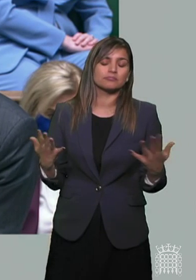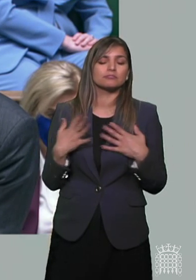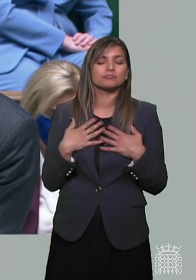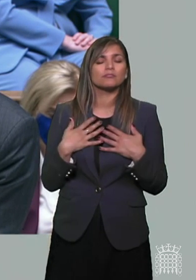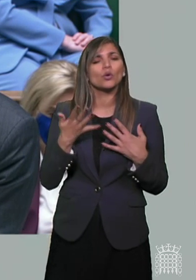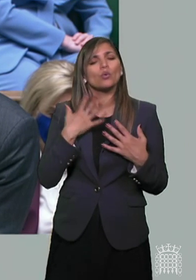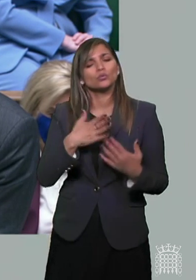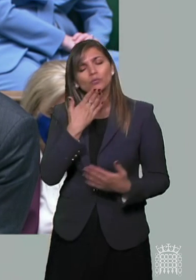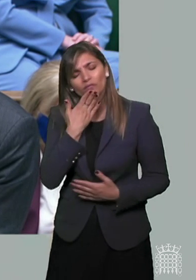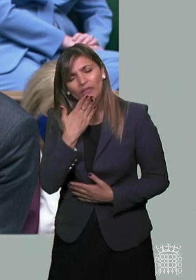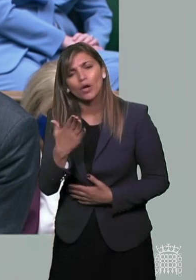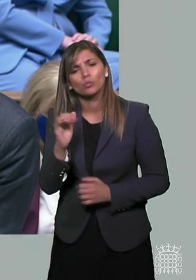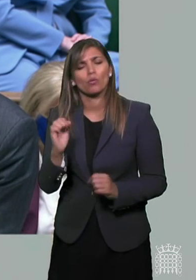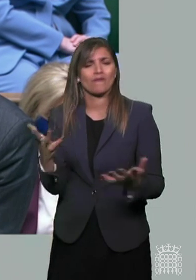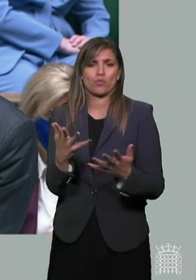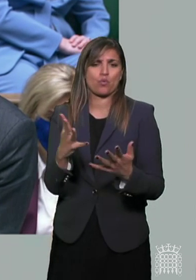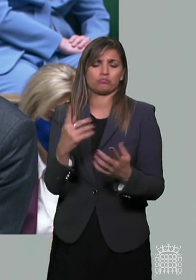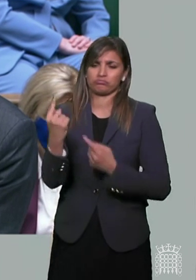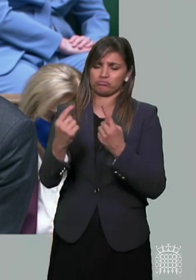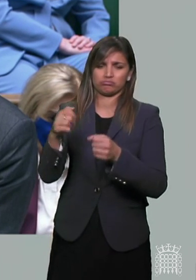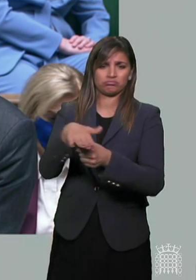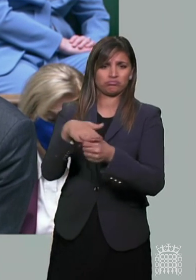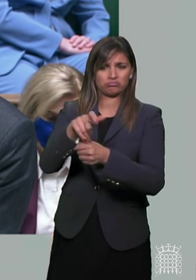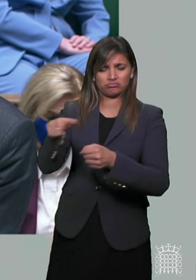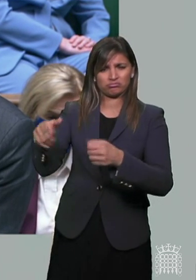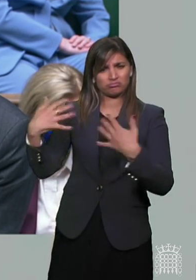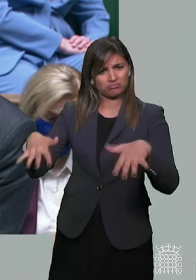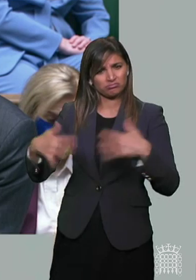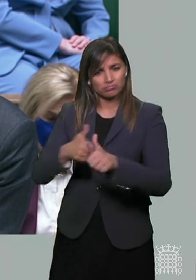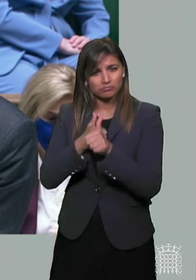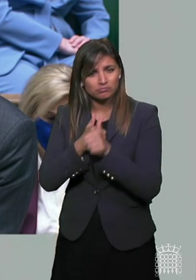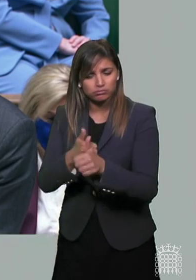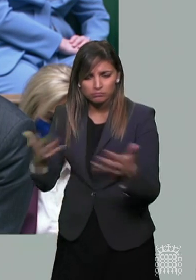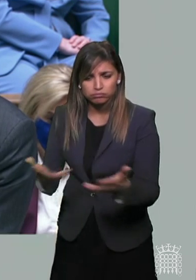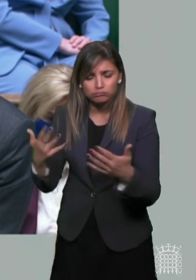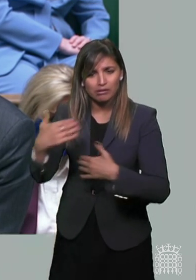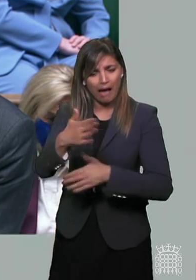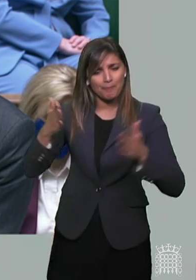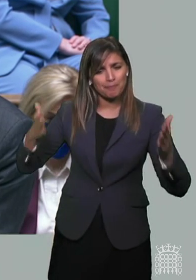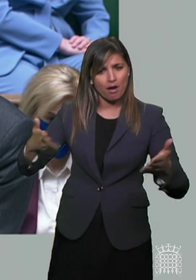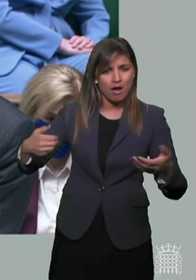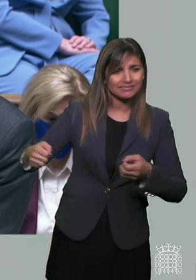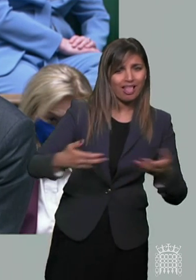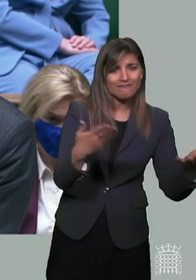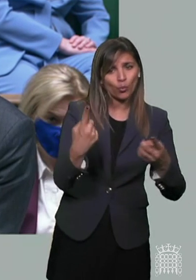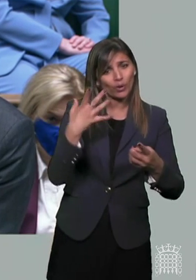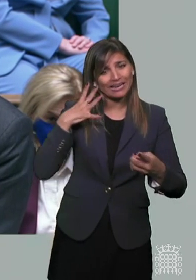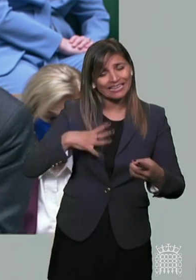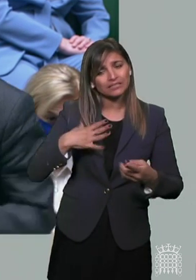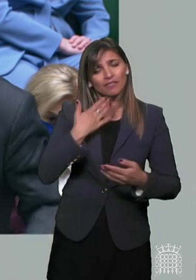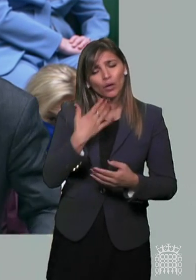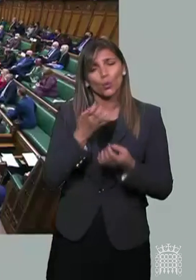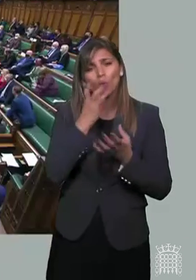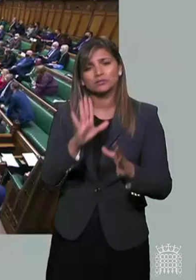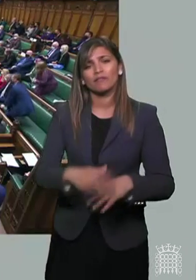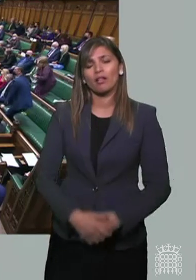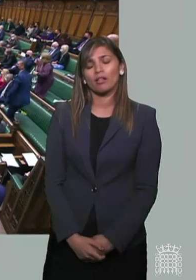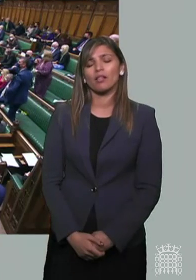I do want to thank and congratulate everybody in the honourable Lady’s constituency who is helping to bring hampers to those who need them this Christmas.